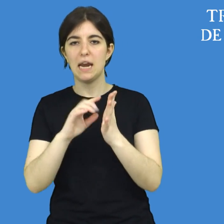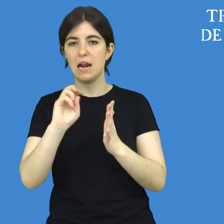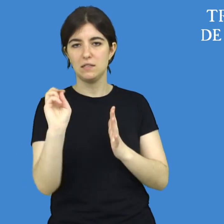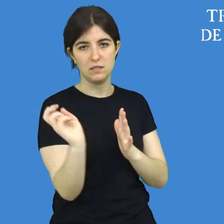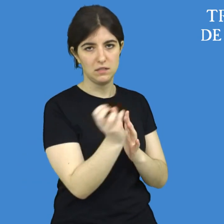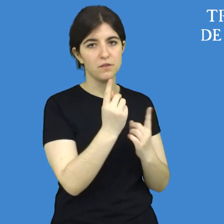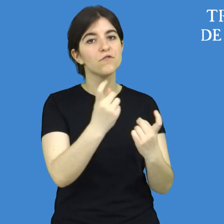etc